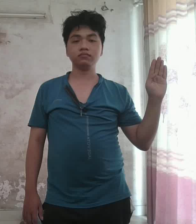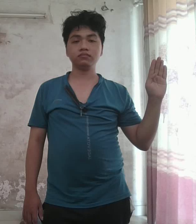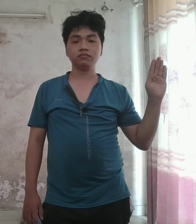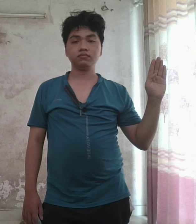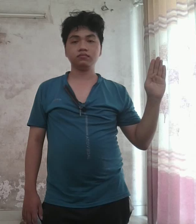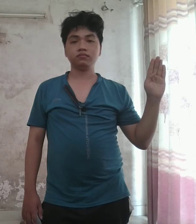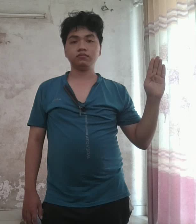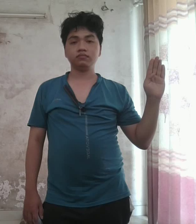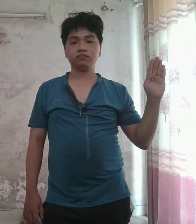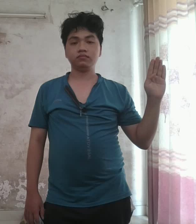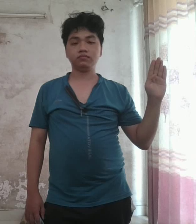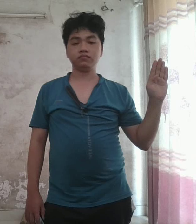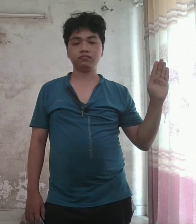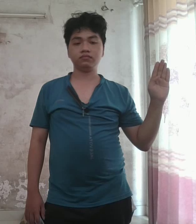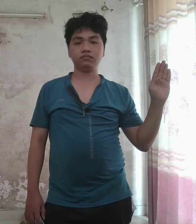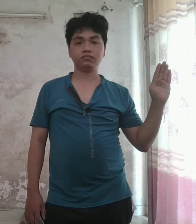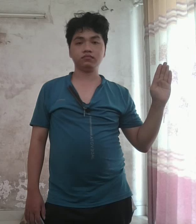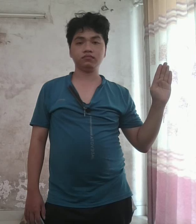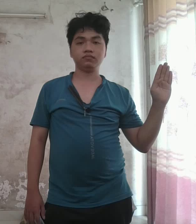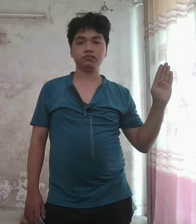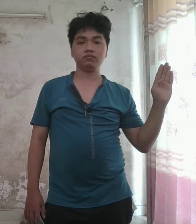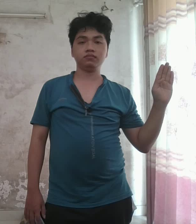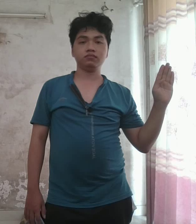b